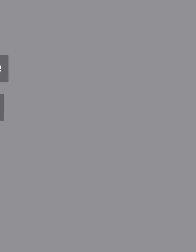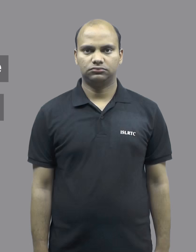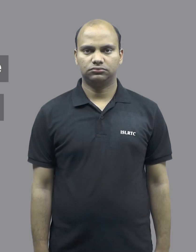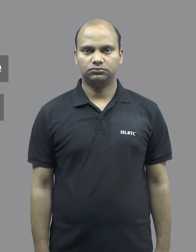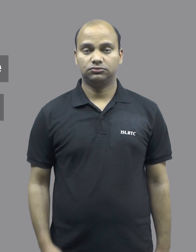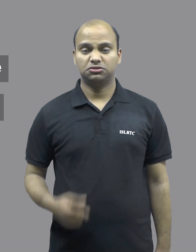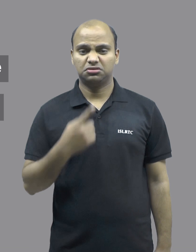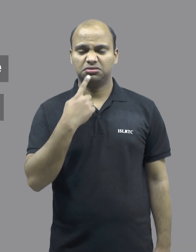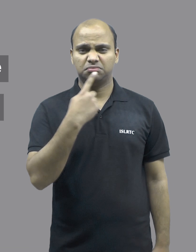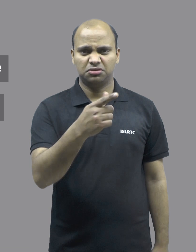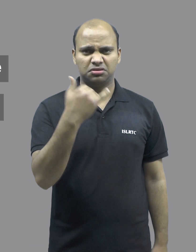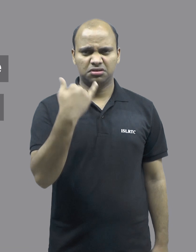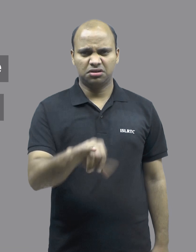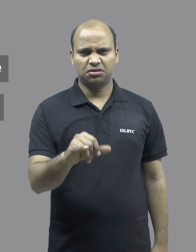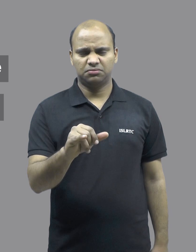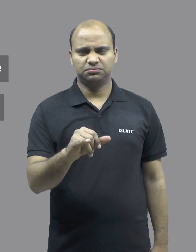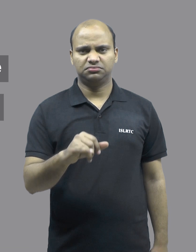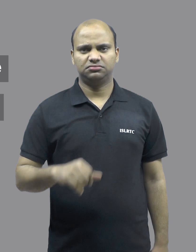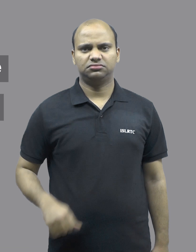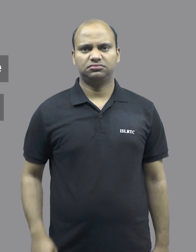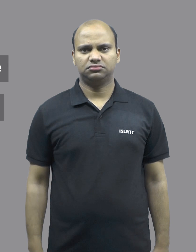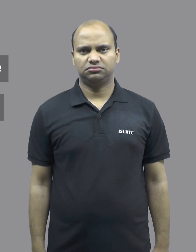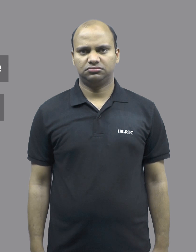Bad Language Verbal Abuse